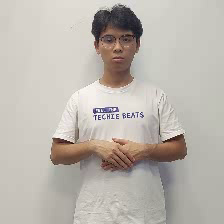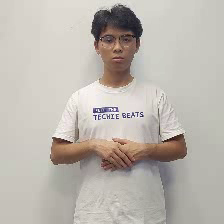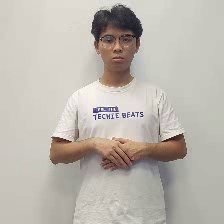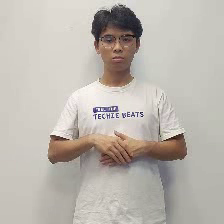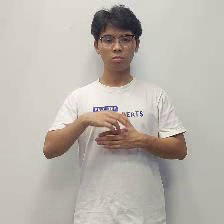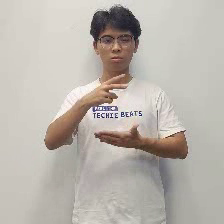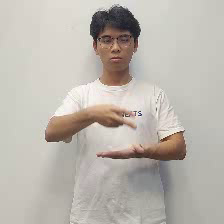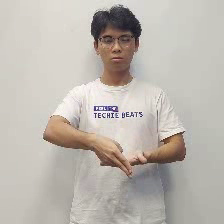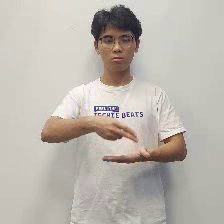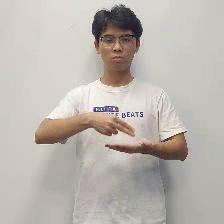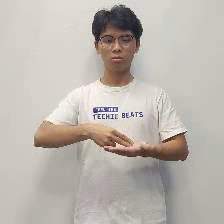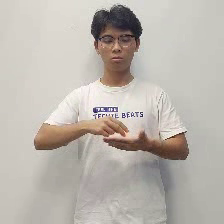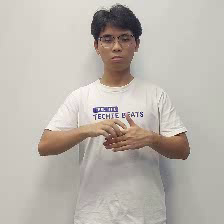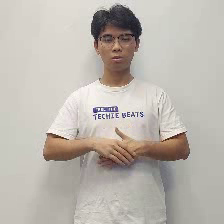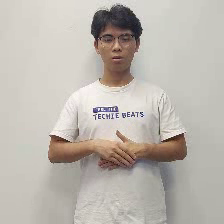Thức ăn